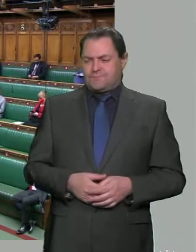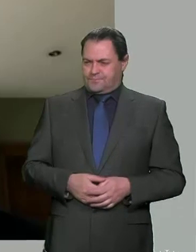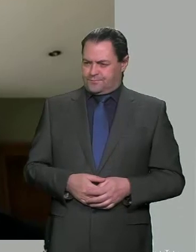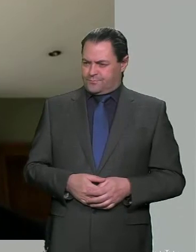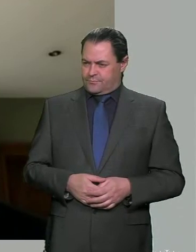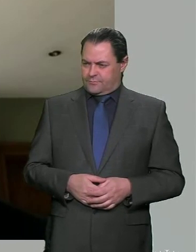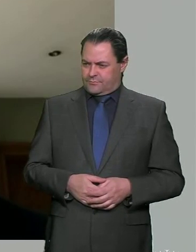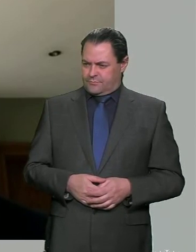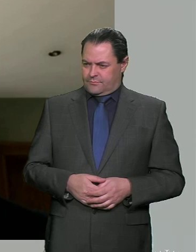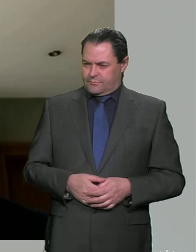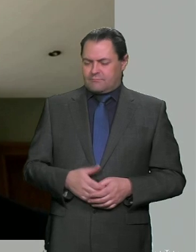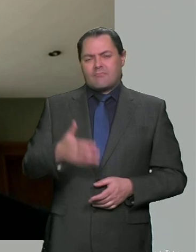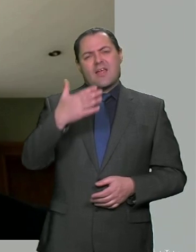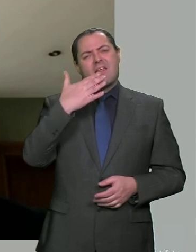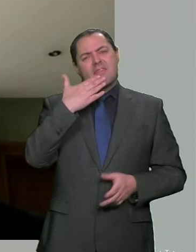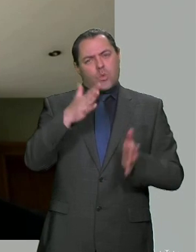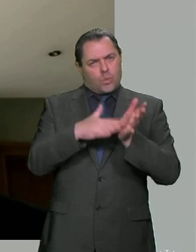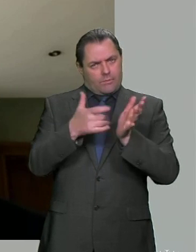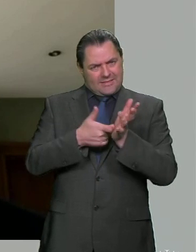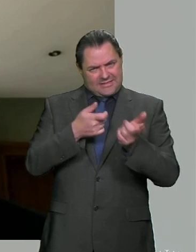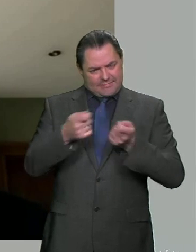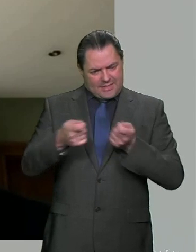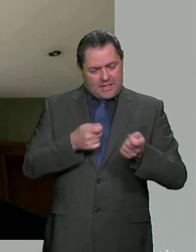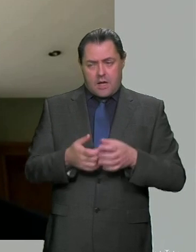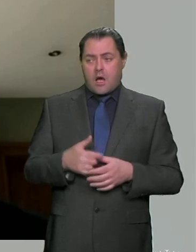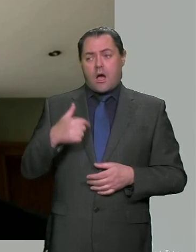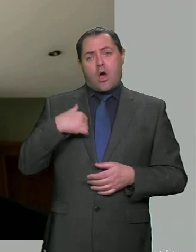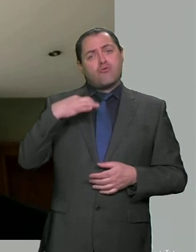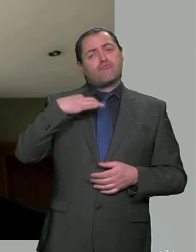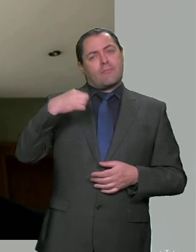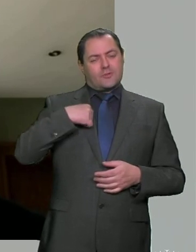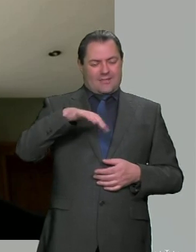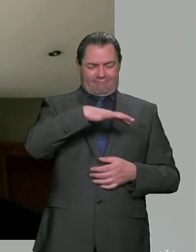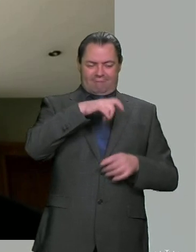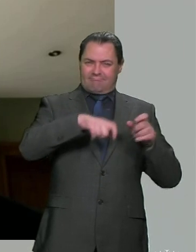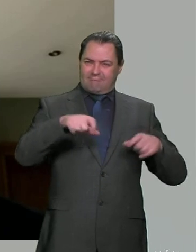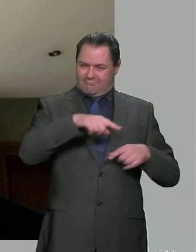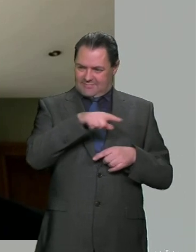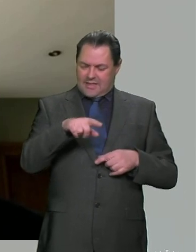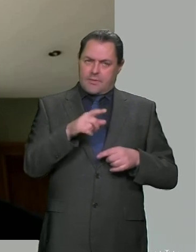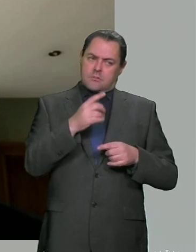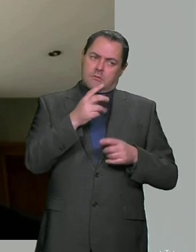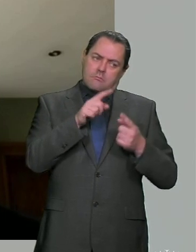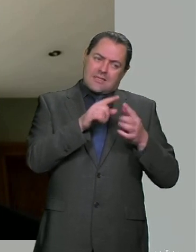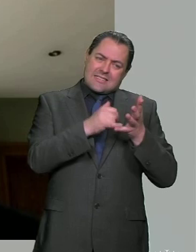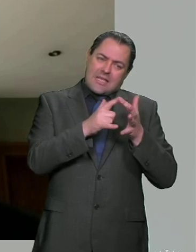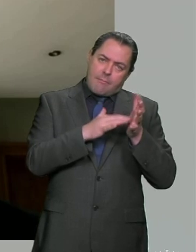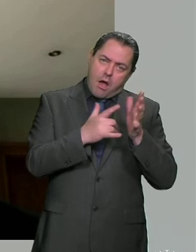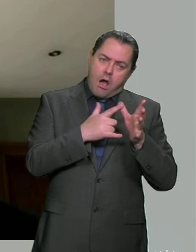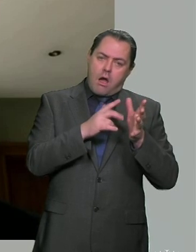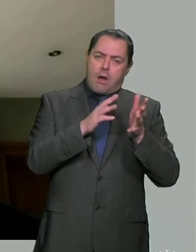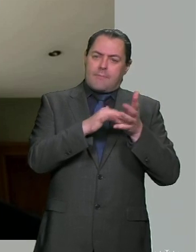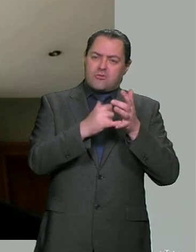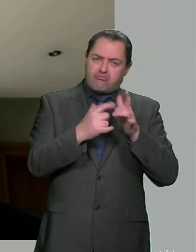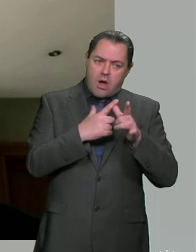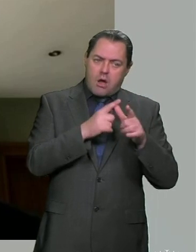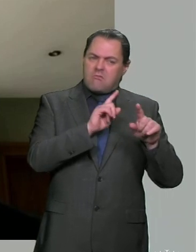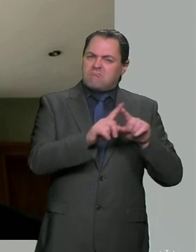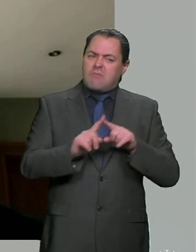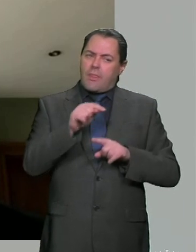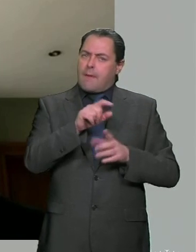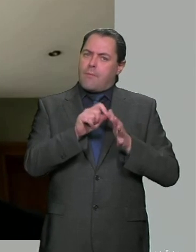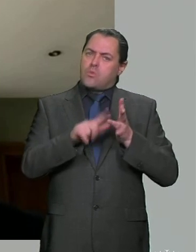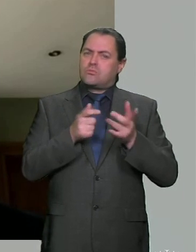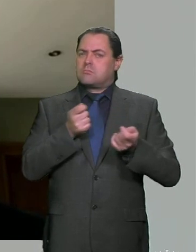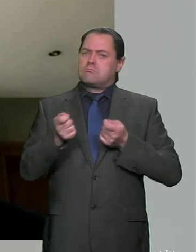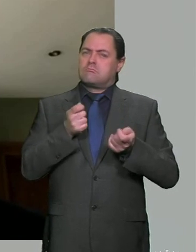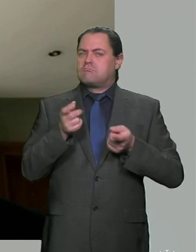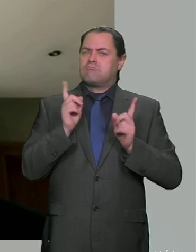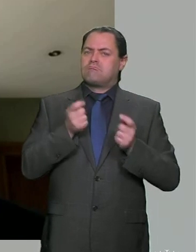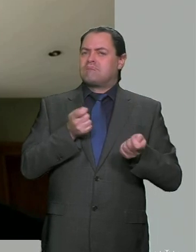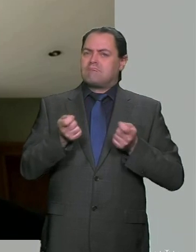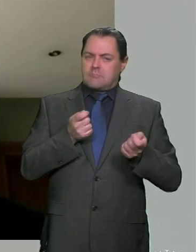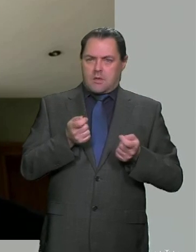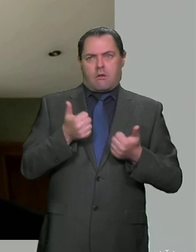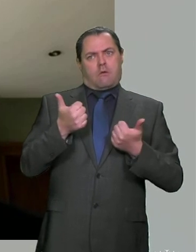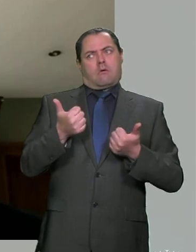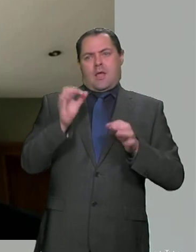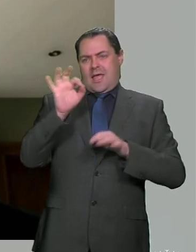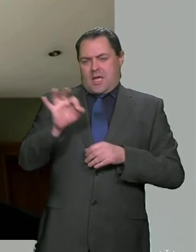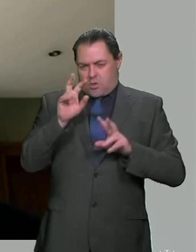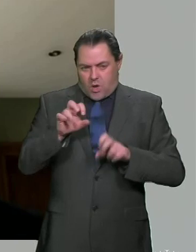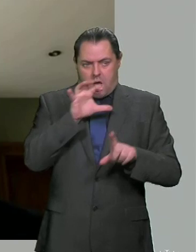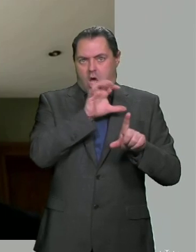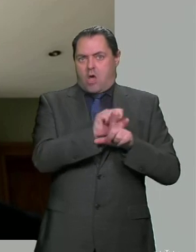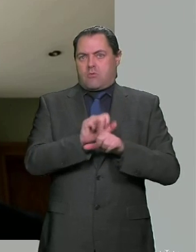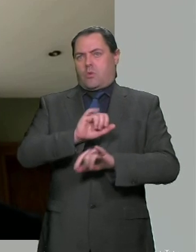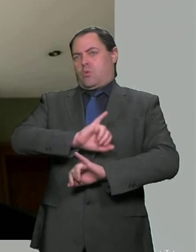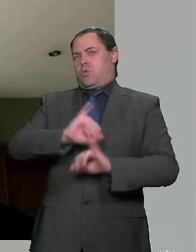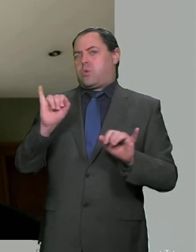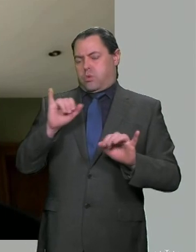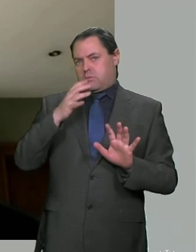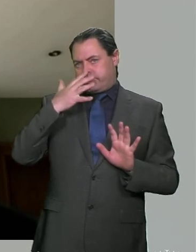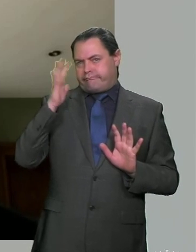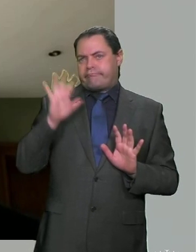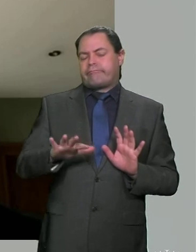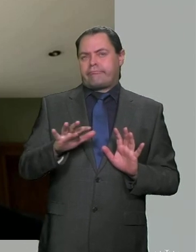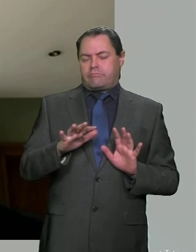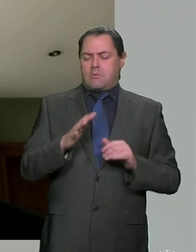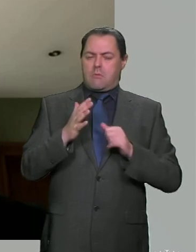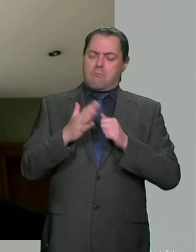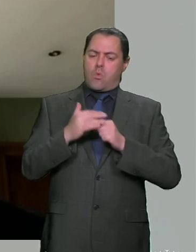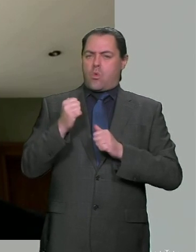On behalf of my constituent Seema Misra and other wrongly convicted sub-postmasters, I am grateful that the vital inquiry of Sir Wyn Williams into that scandal has now been given more teeth.